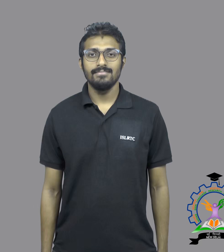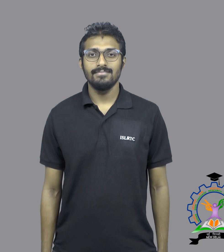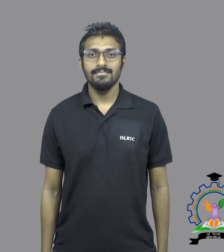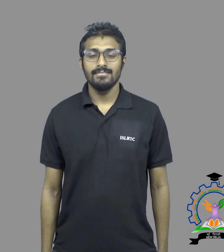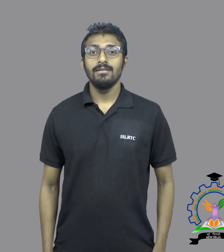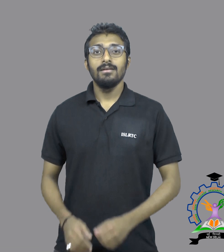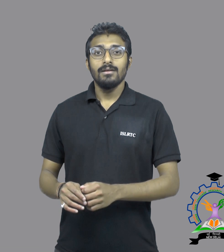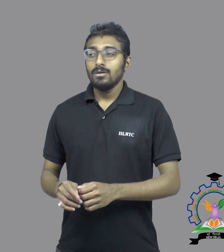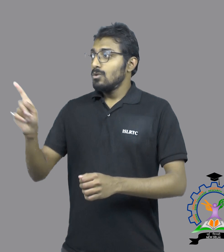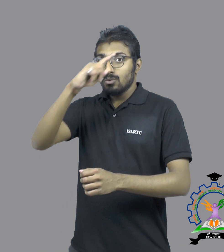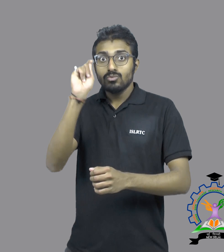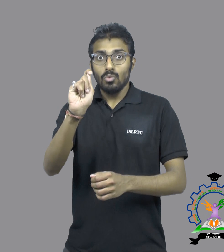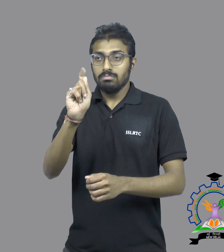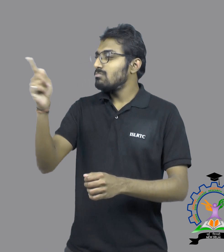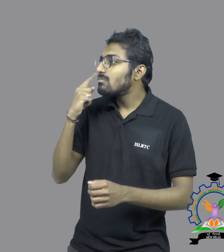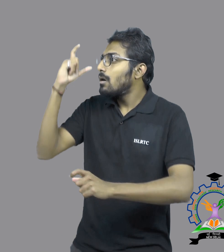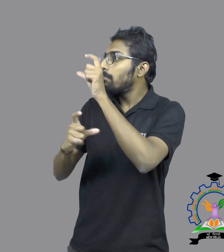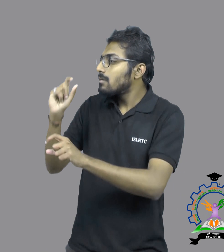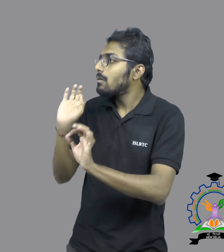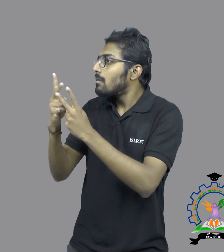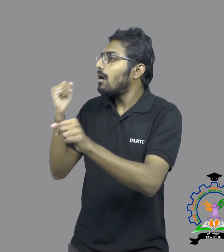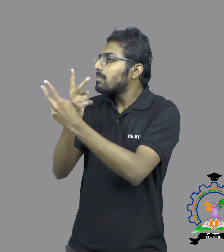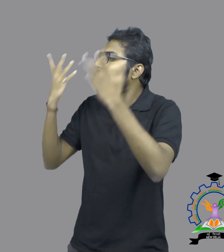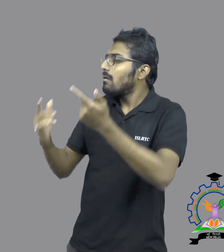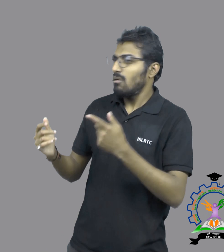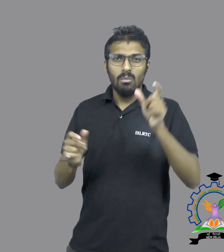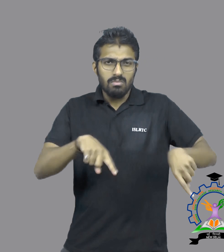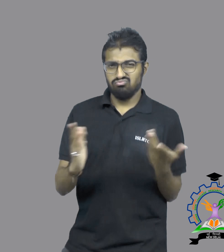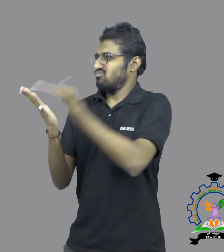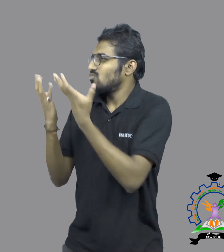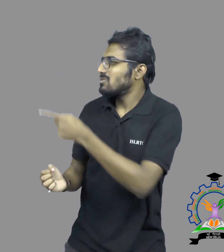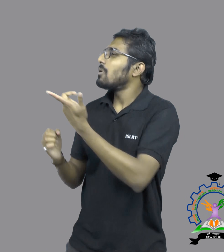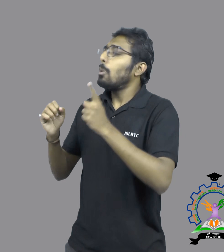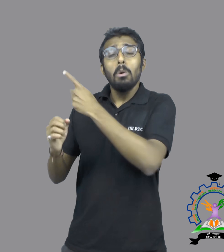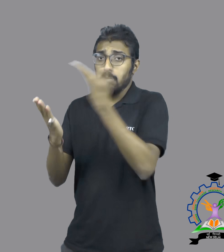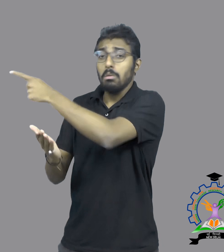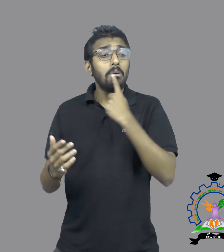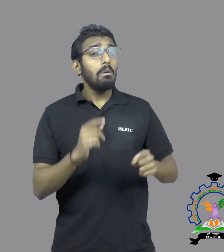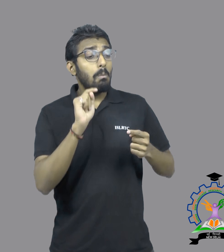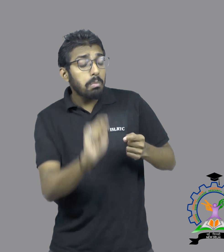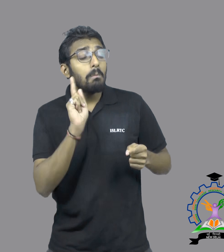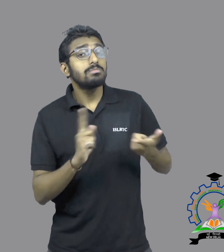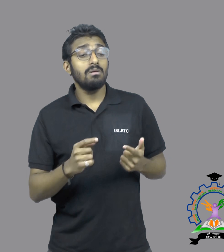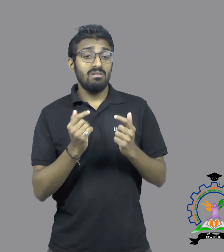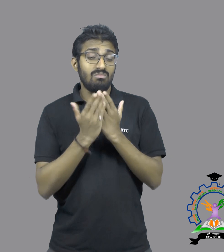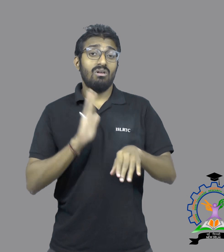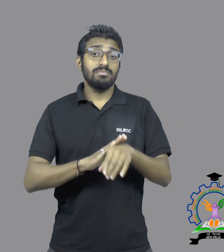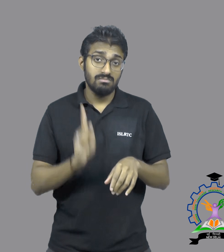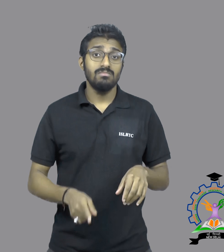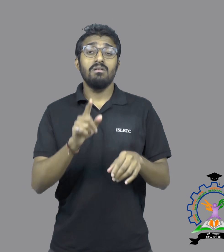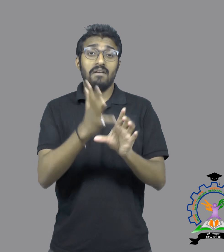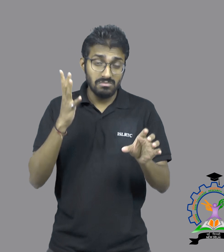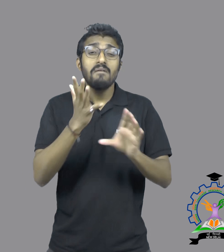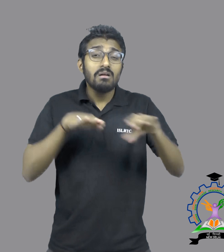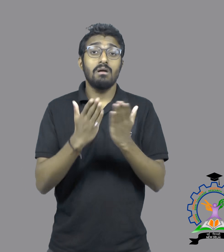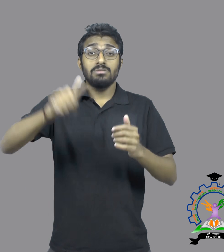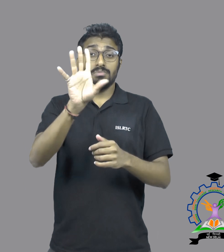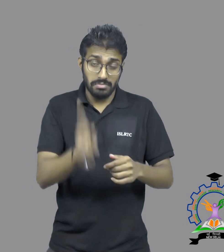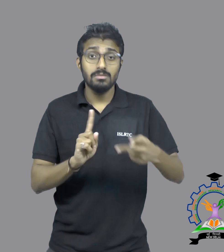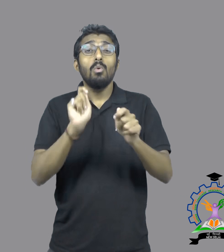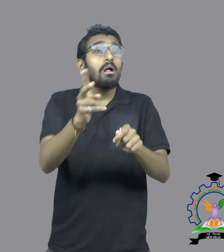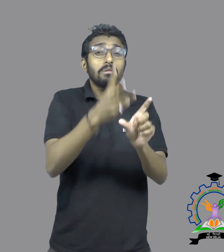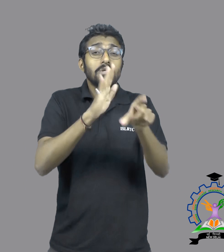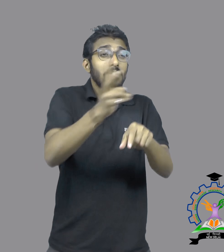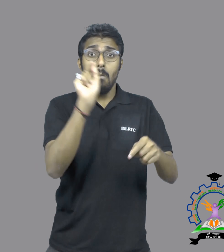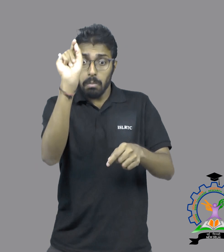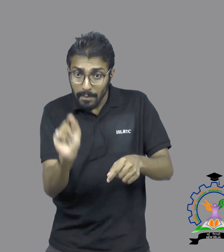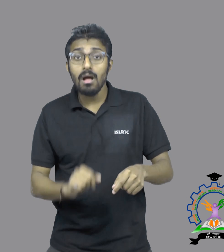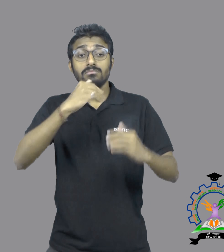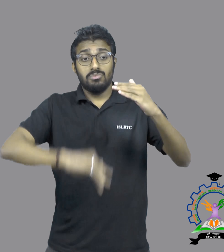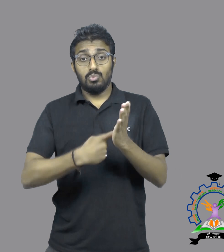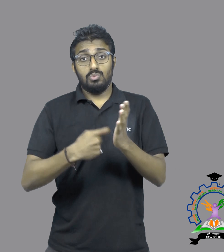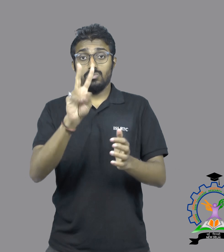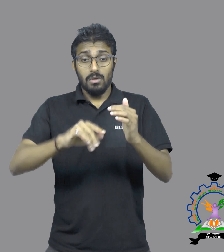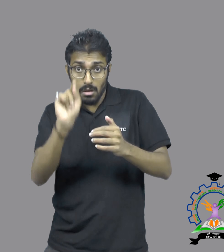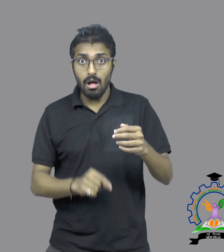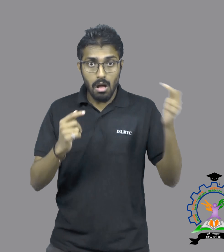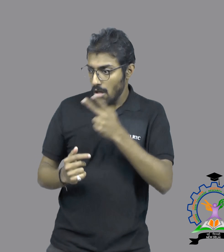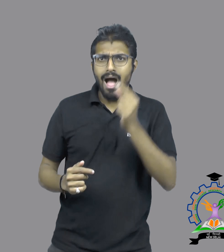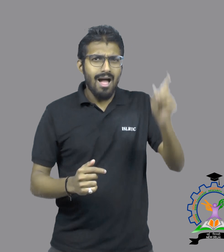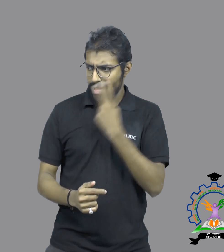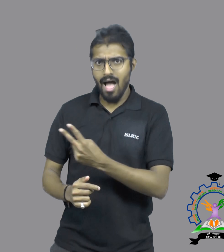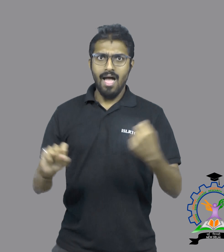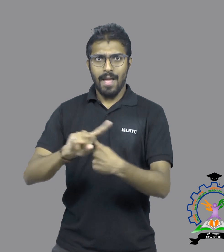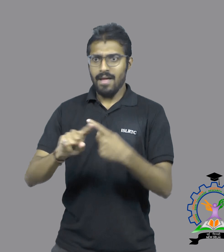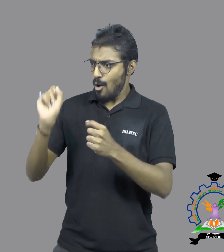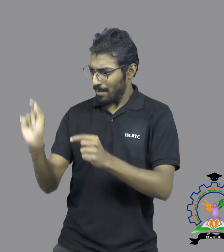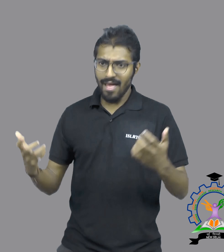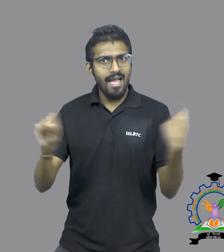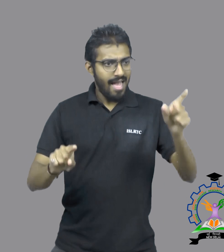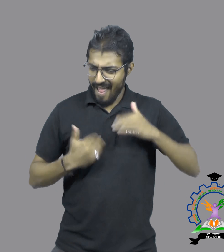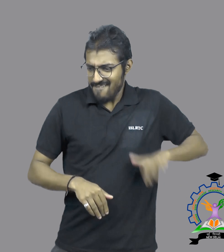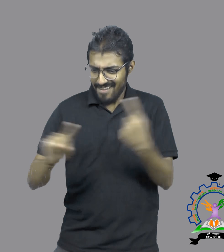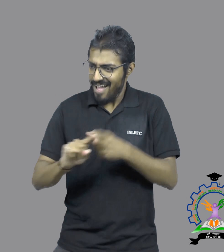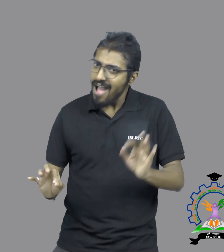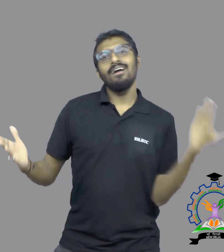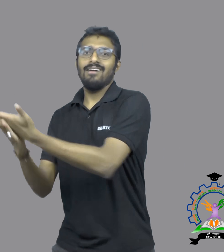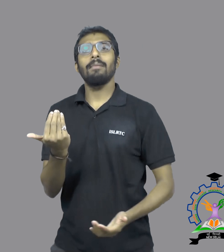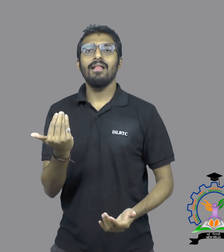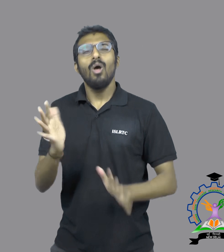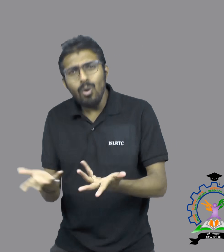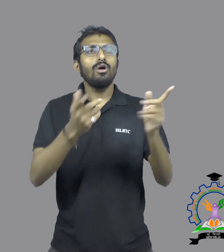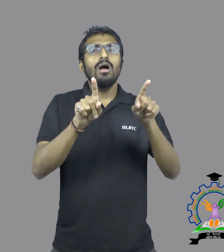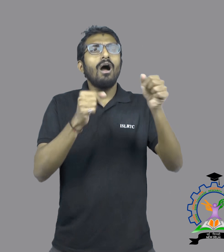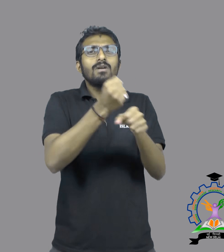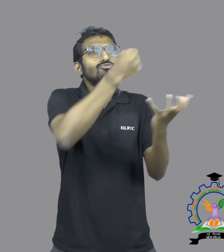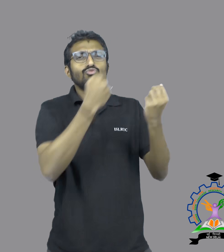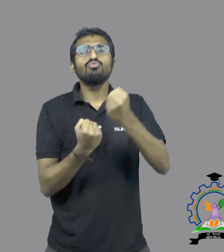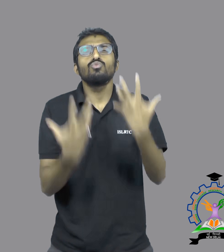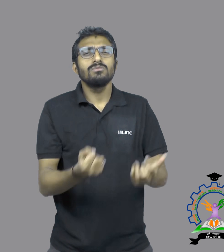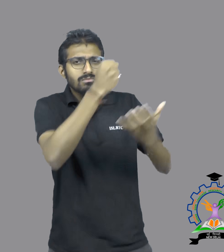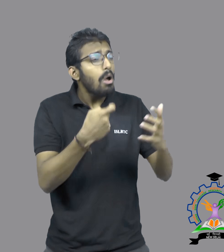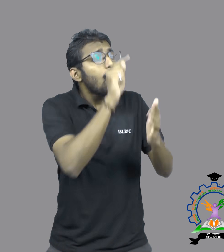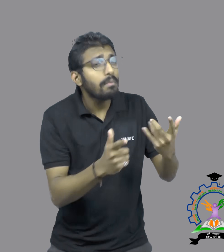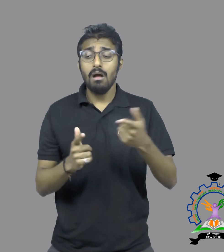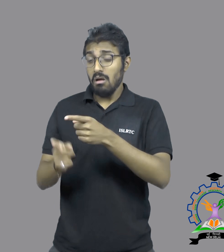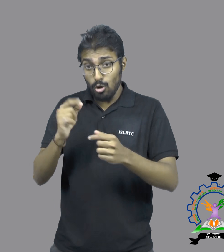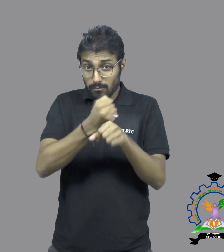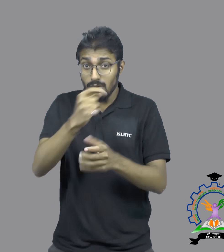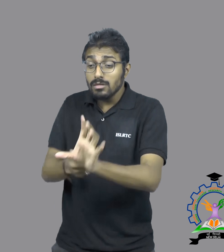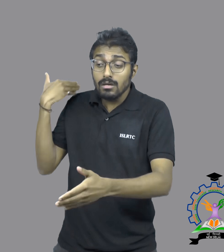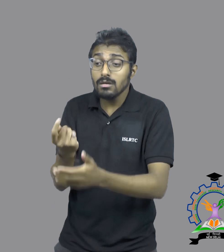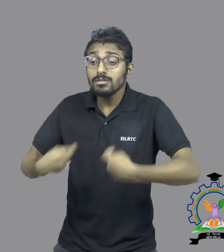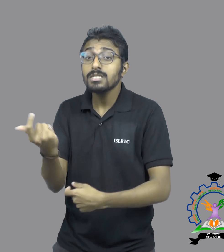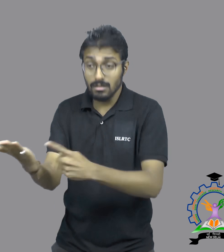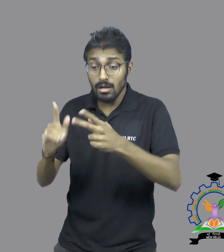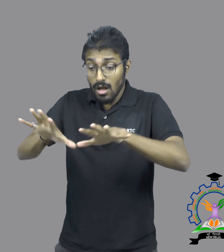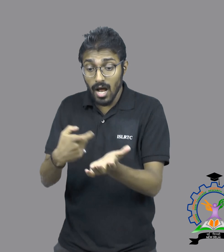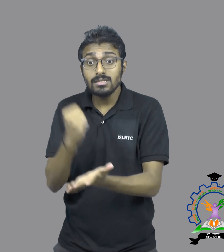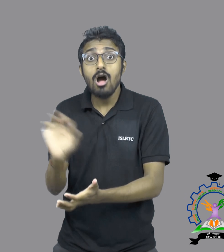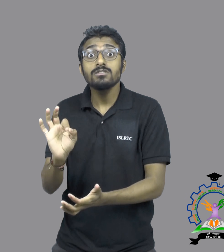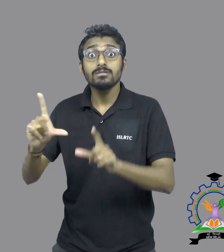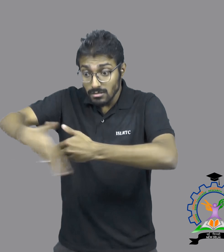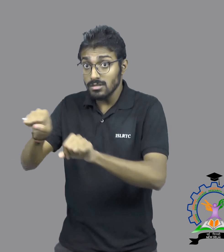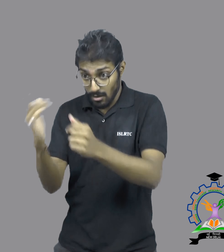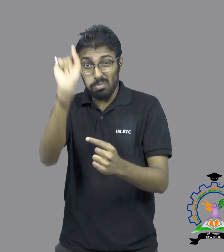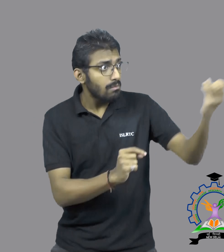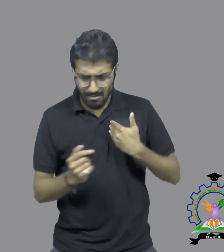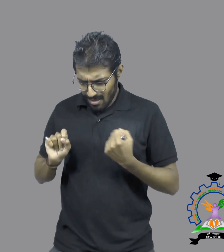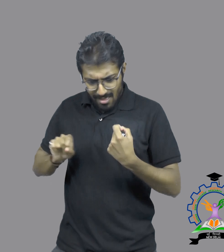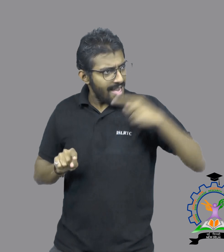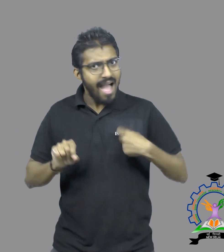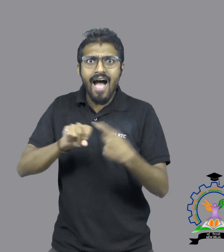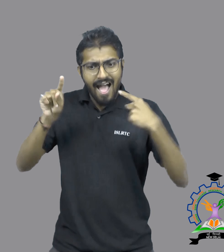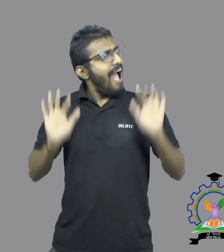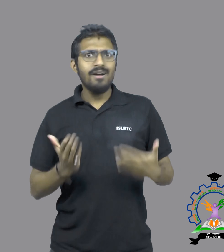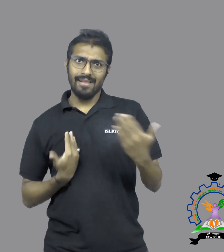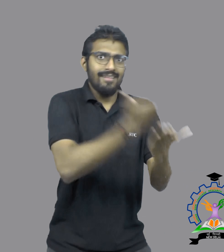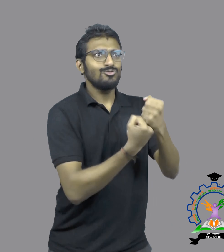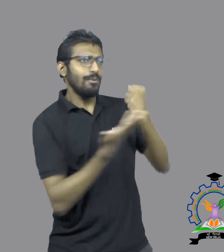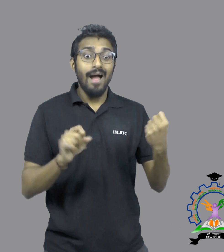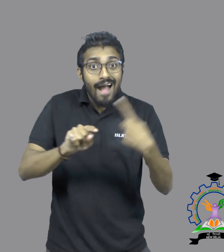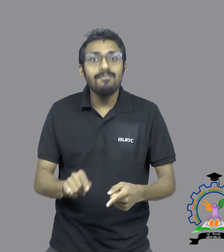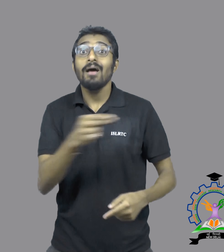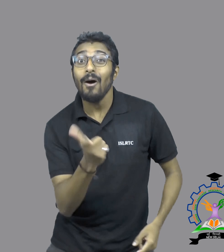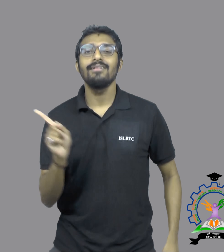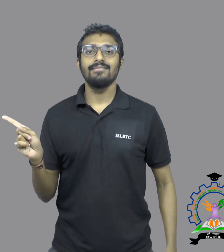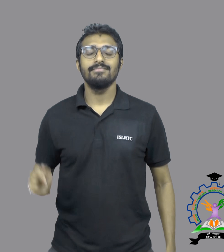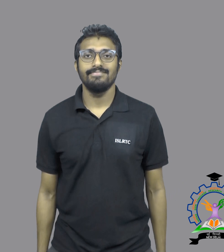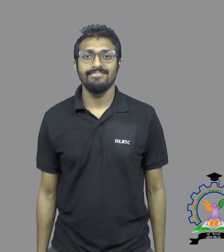Eligible